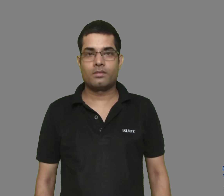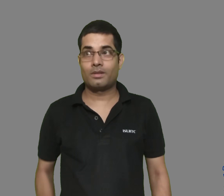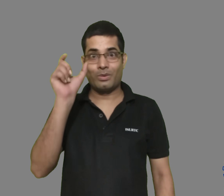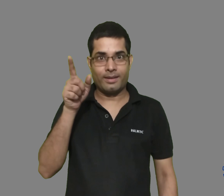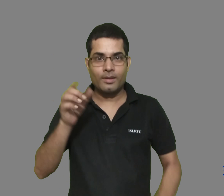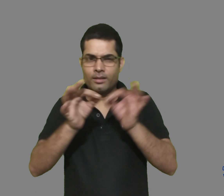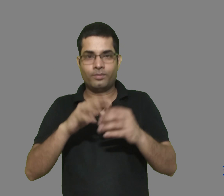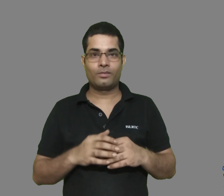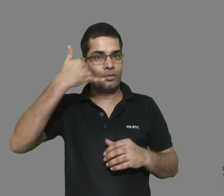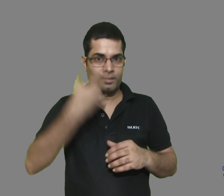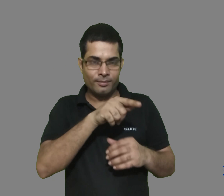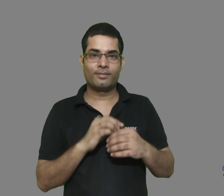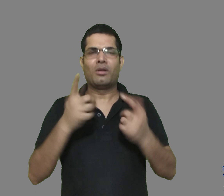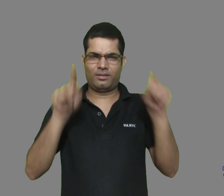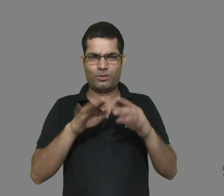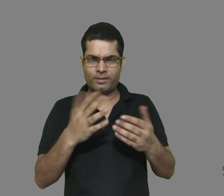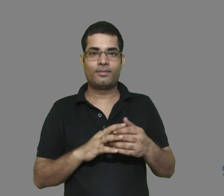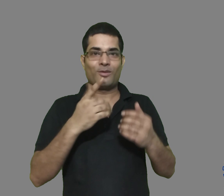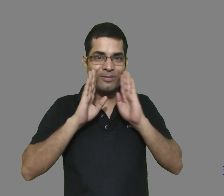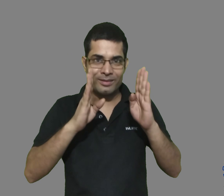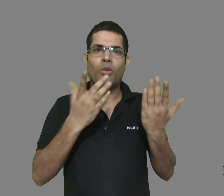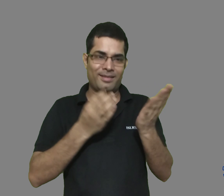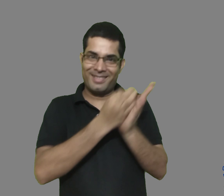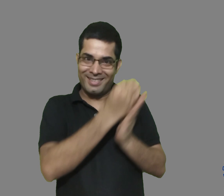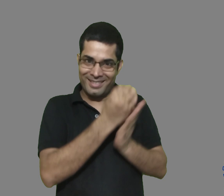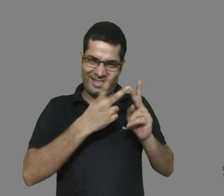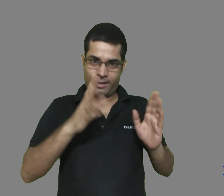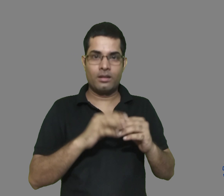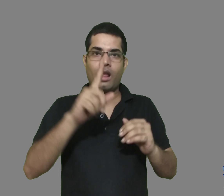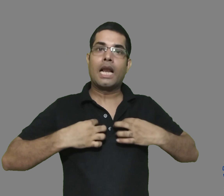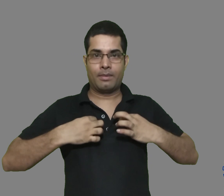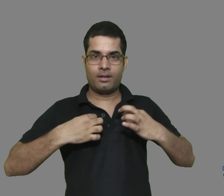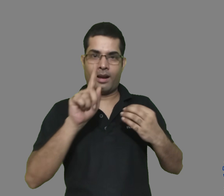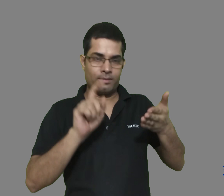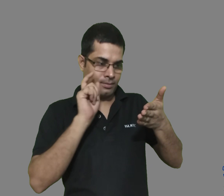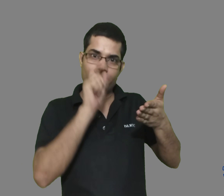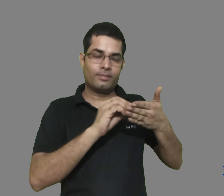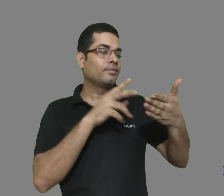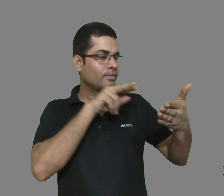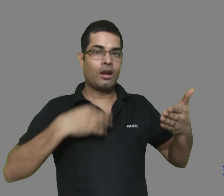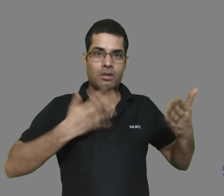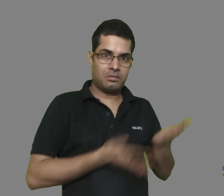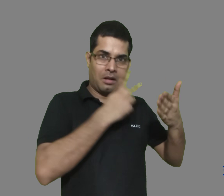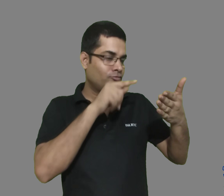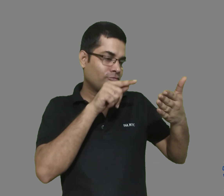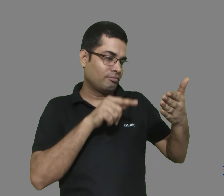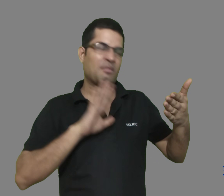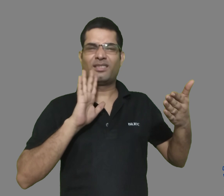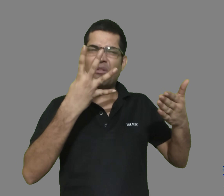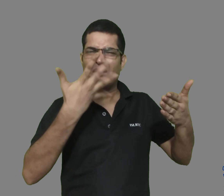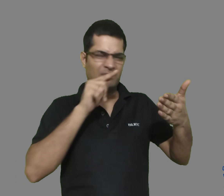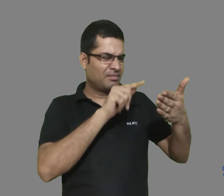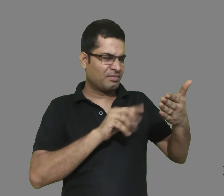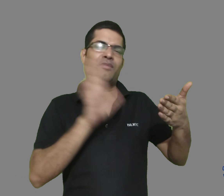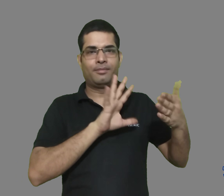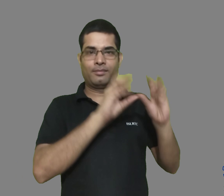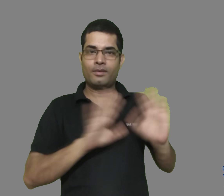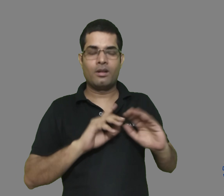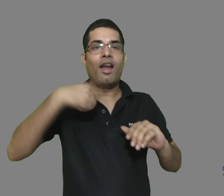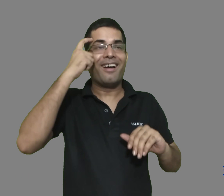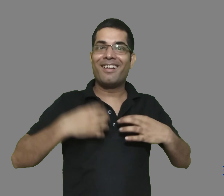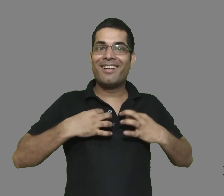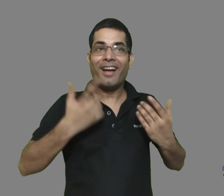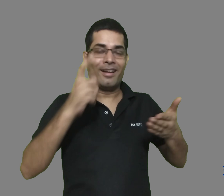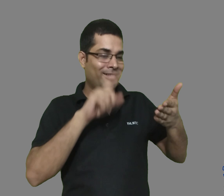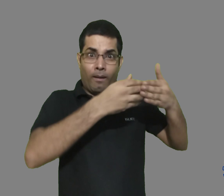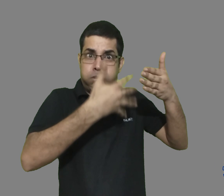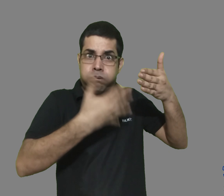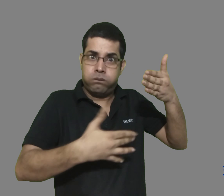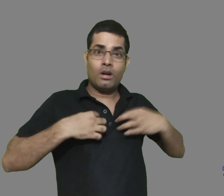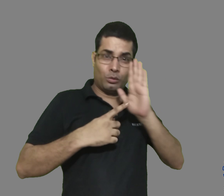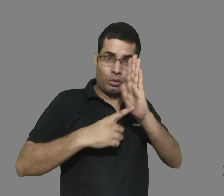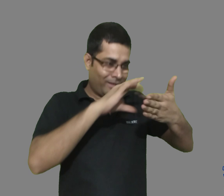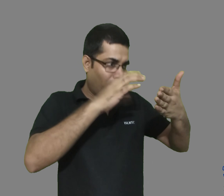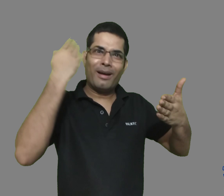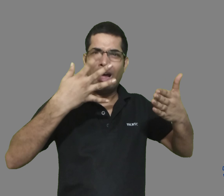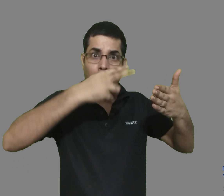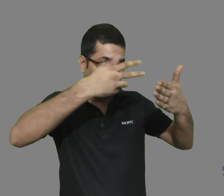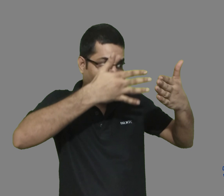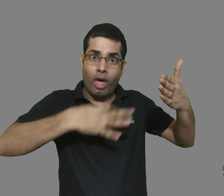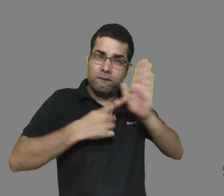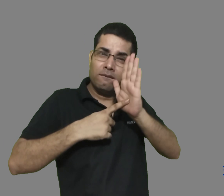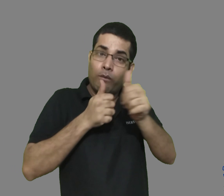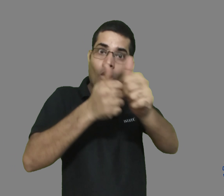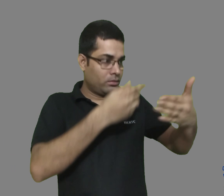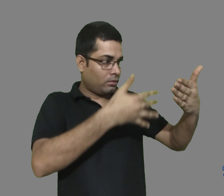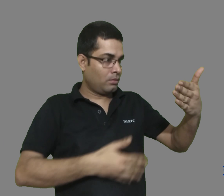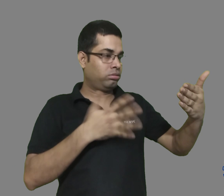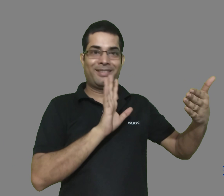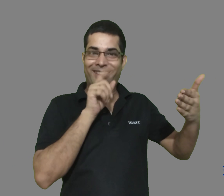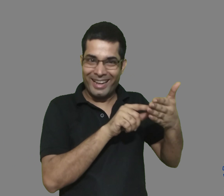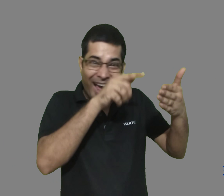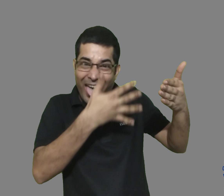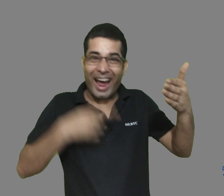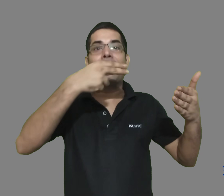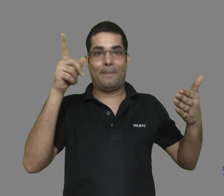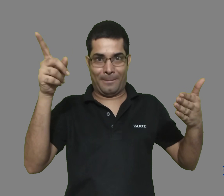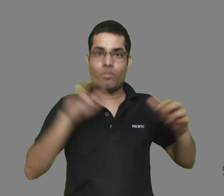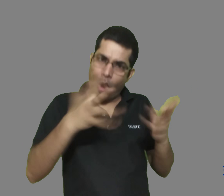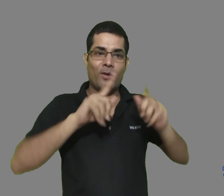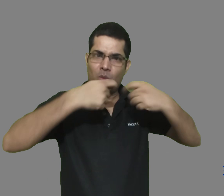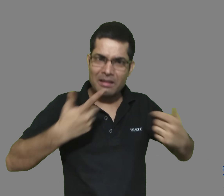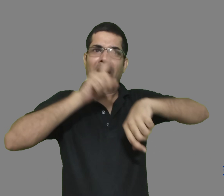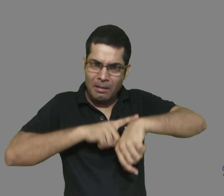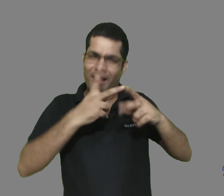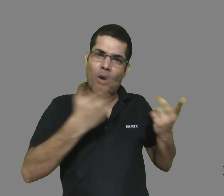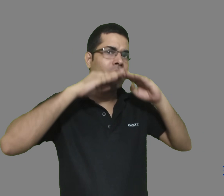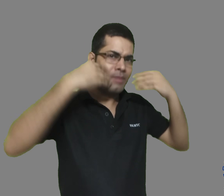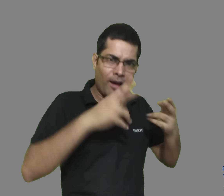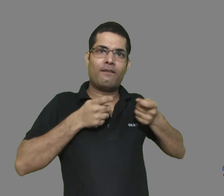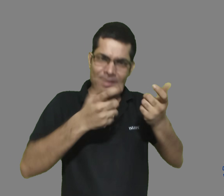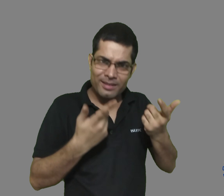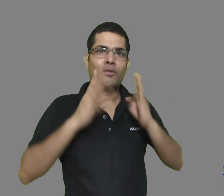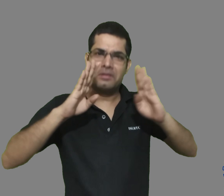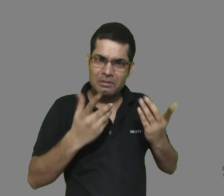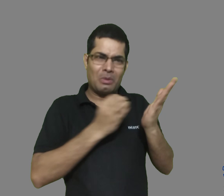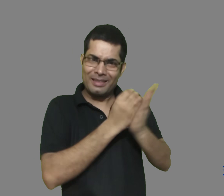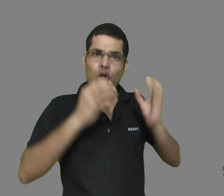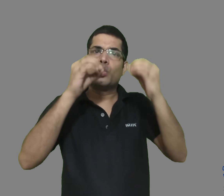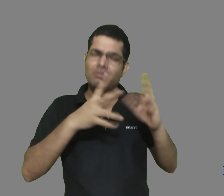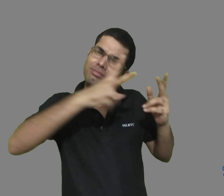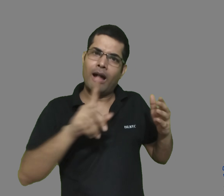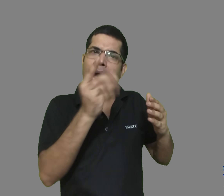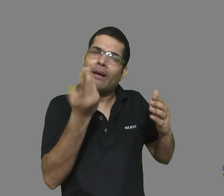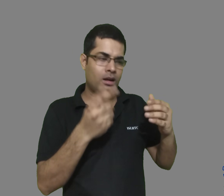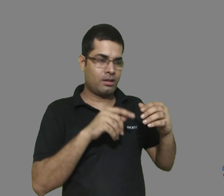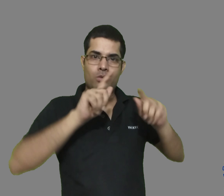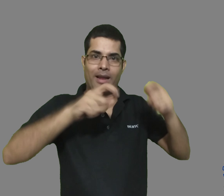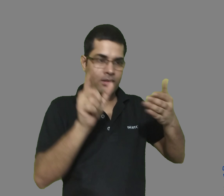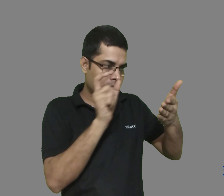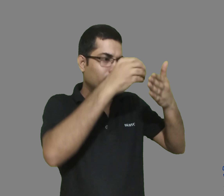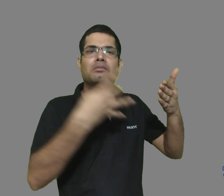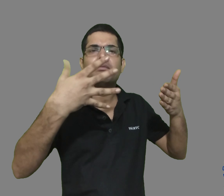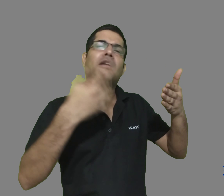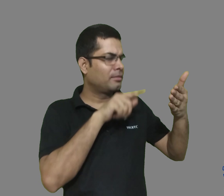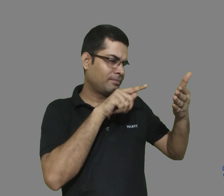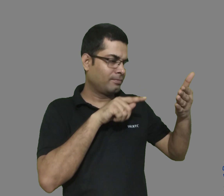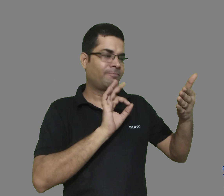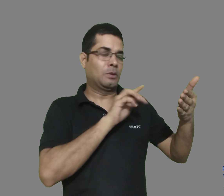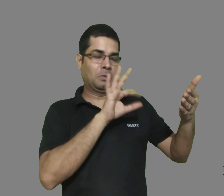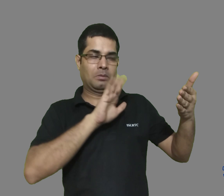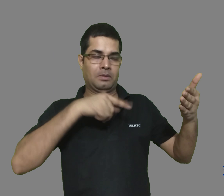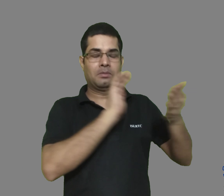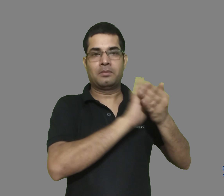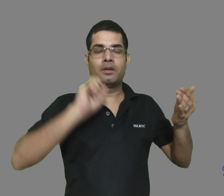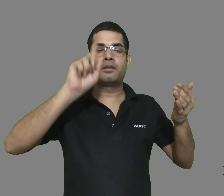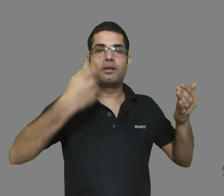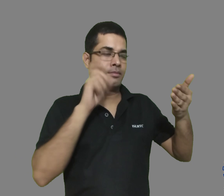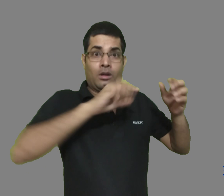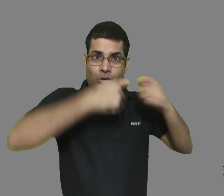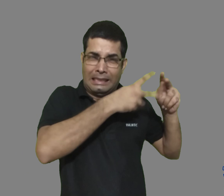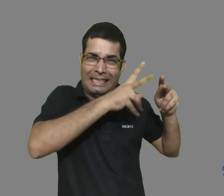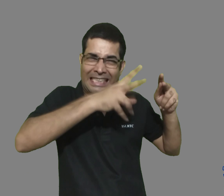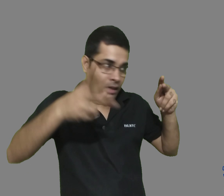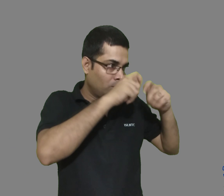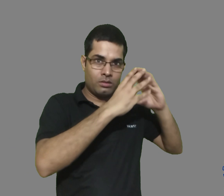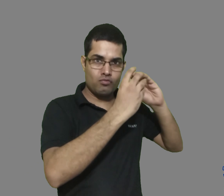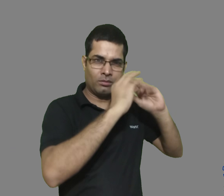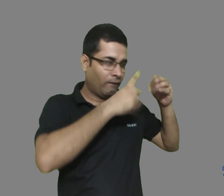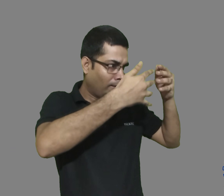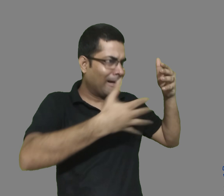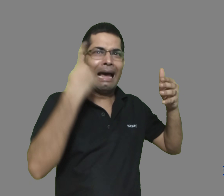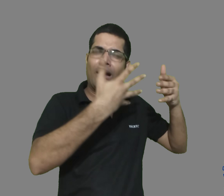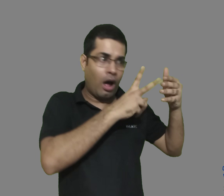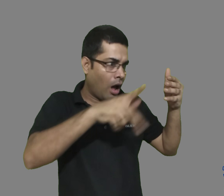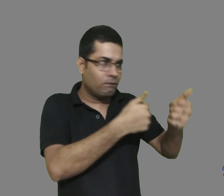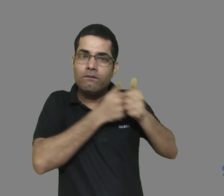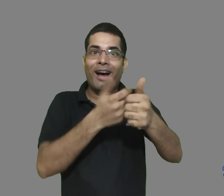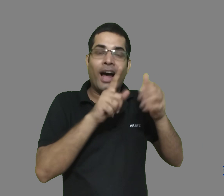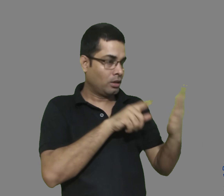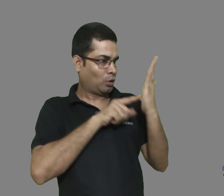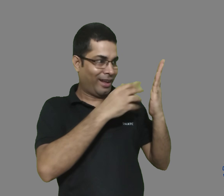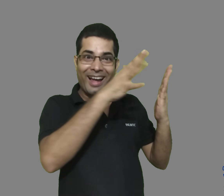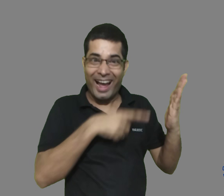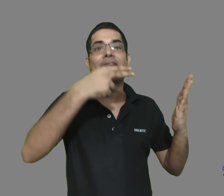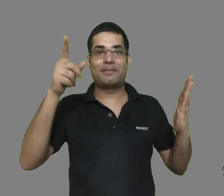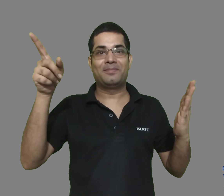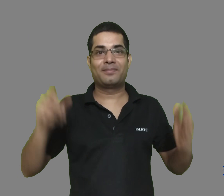Remarketing